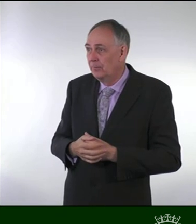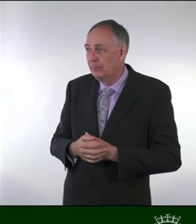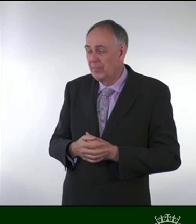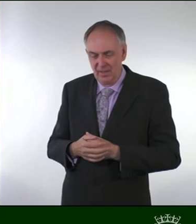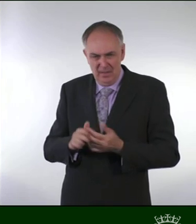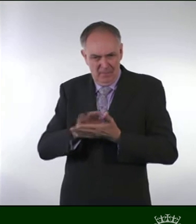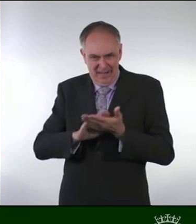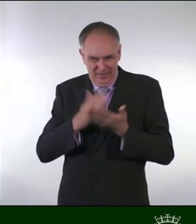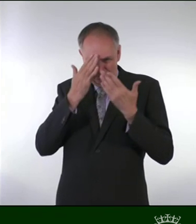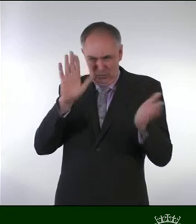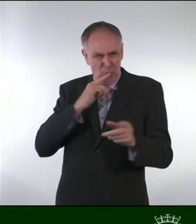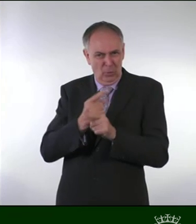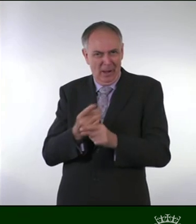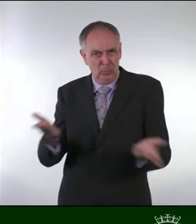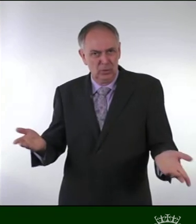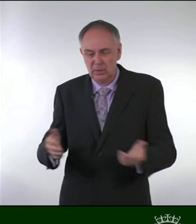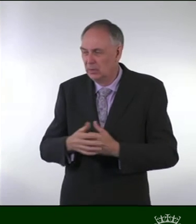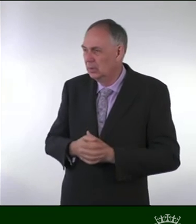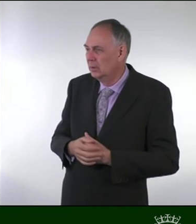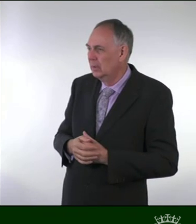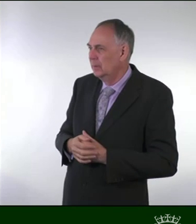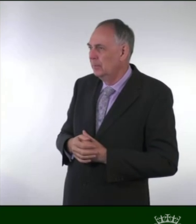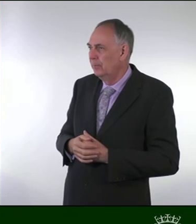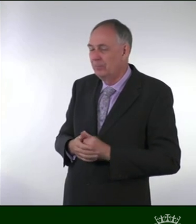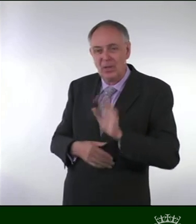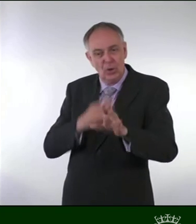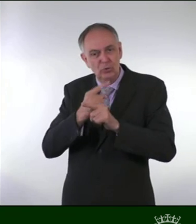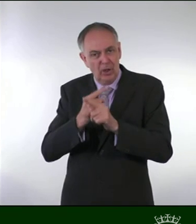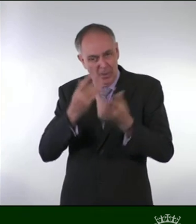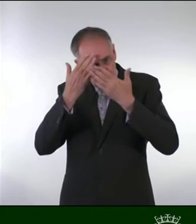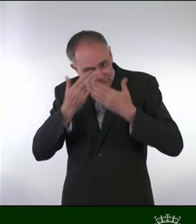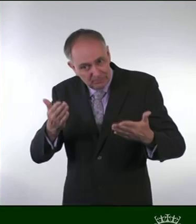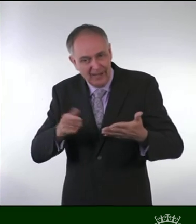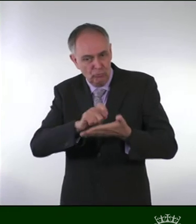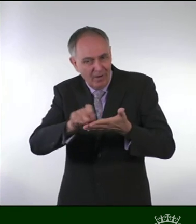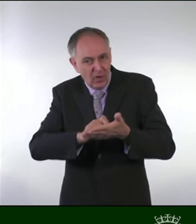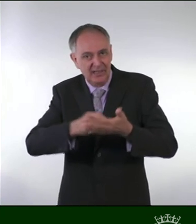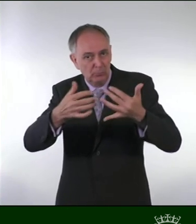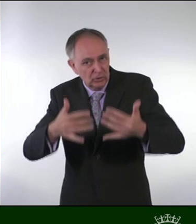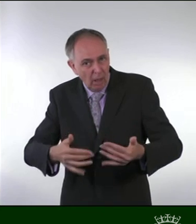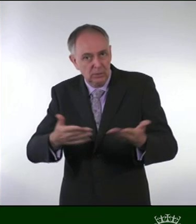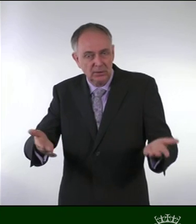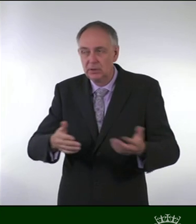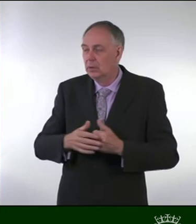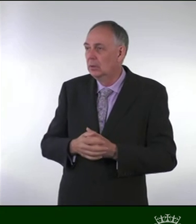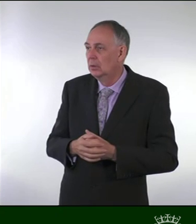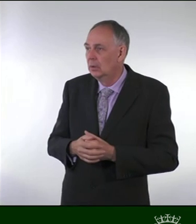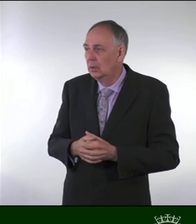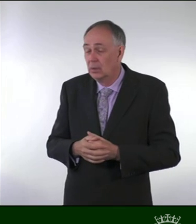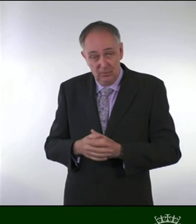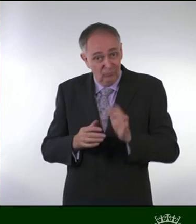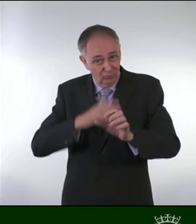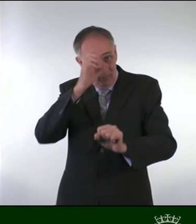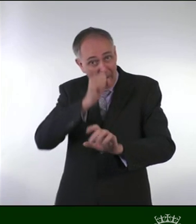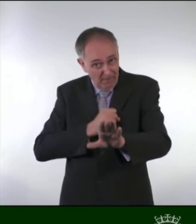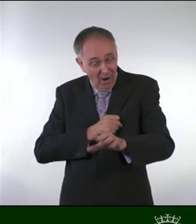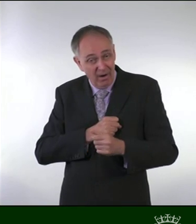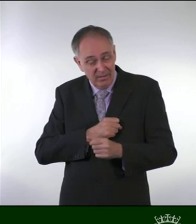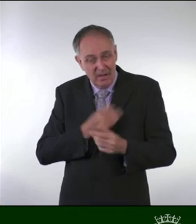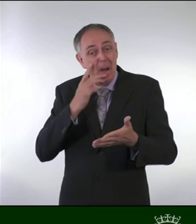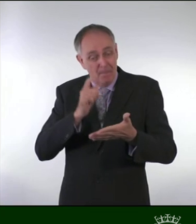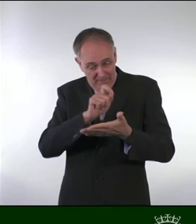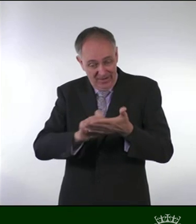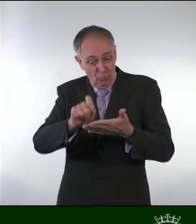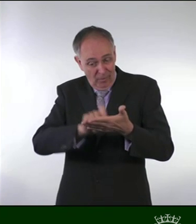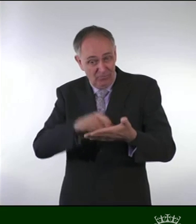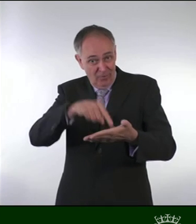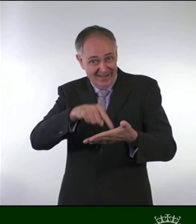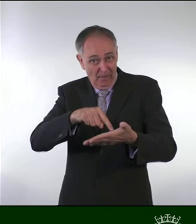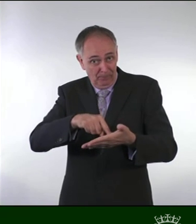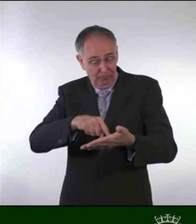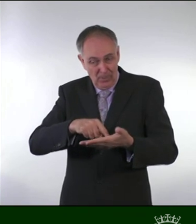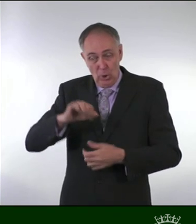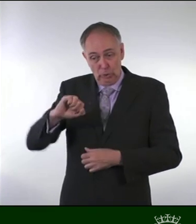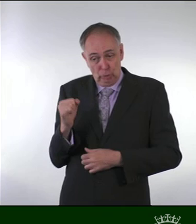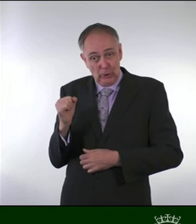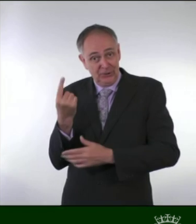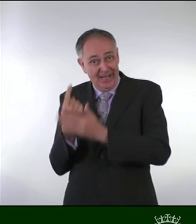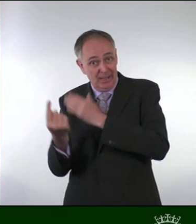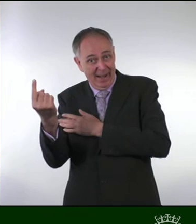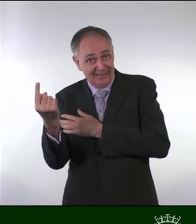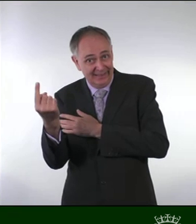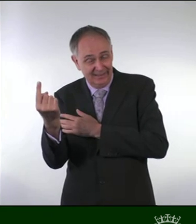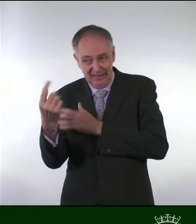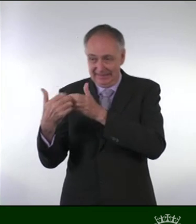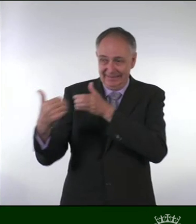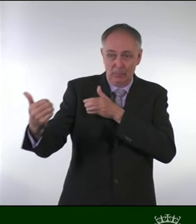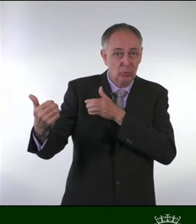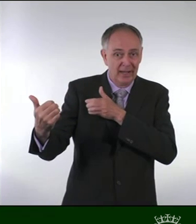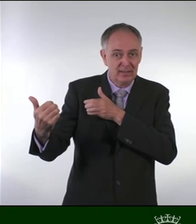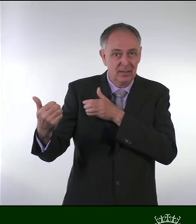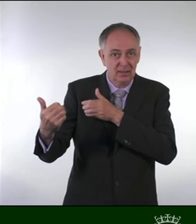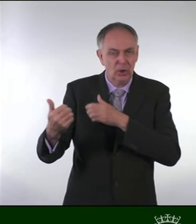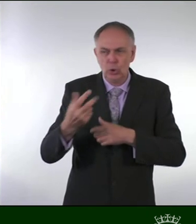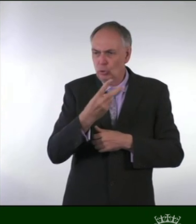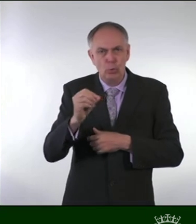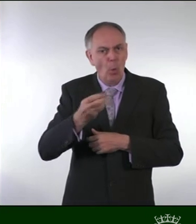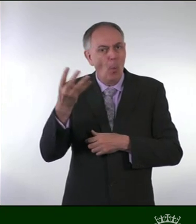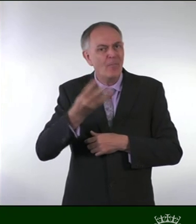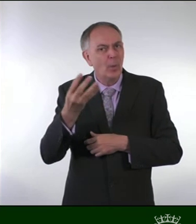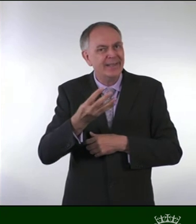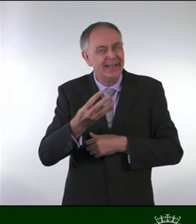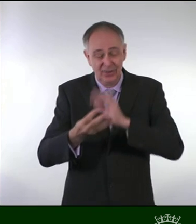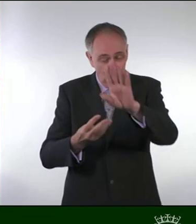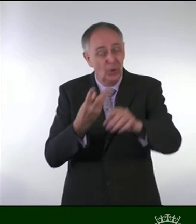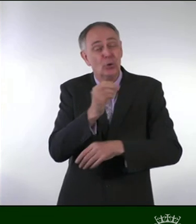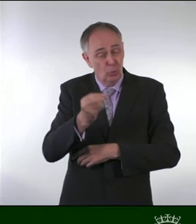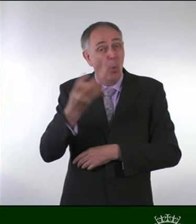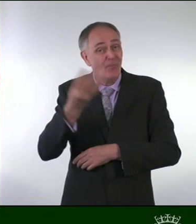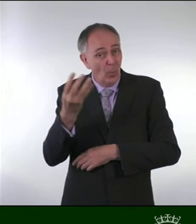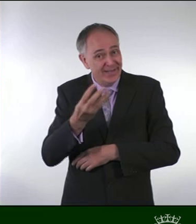So I really do not know what he means. As for his point about respecting referendum results, the House will recall that there was a referendum on the issue of Scottish independence and breaking up the Union in 2014 .